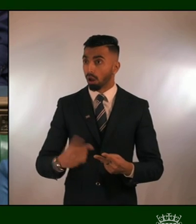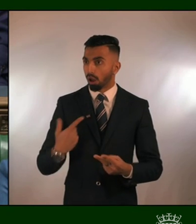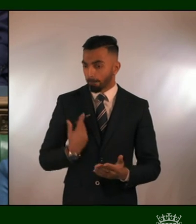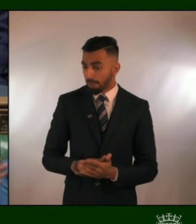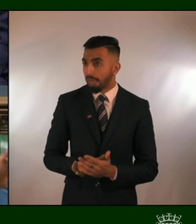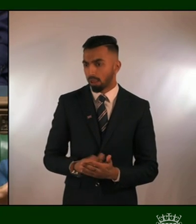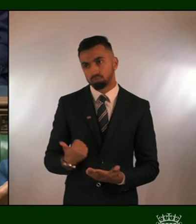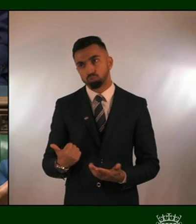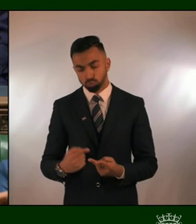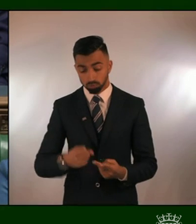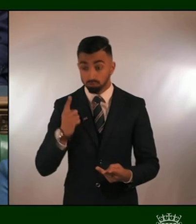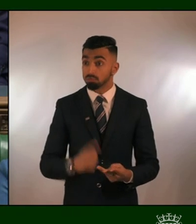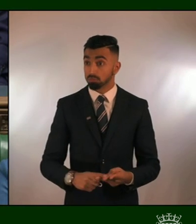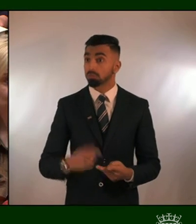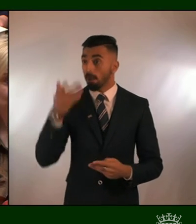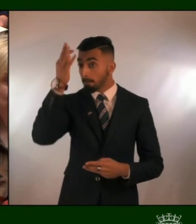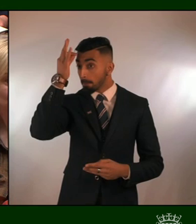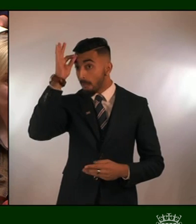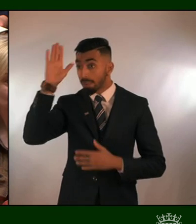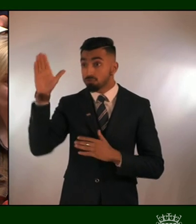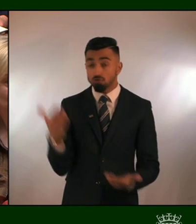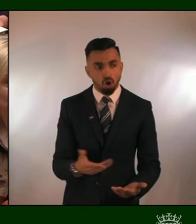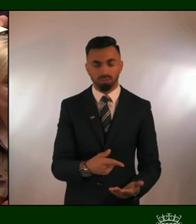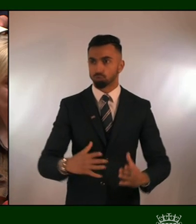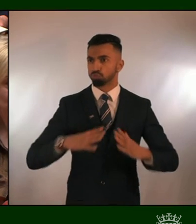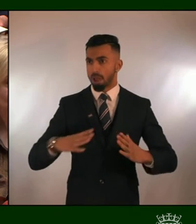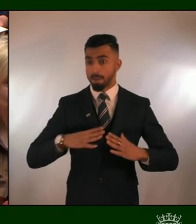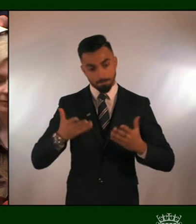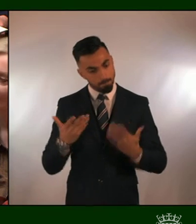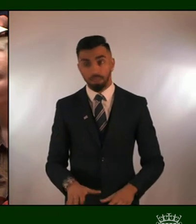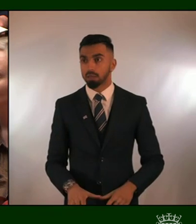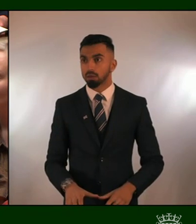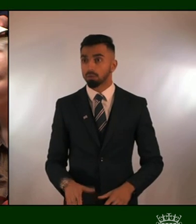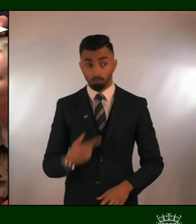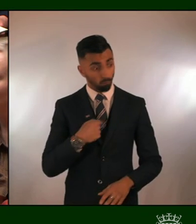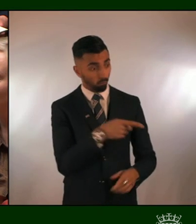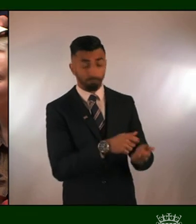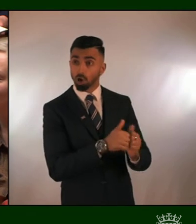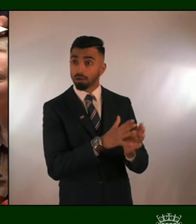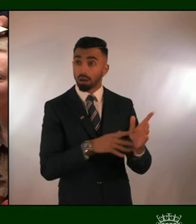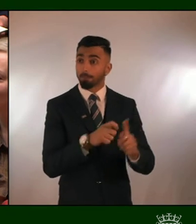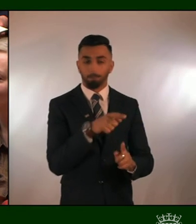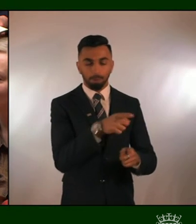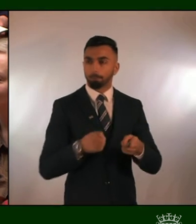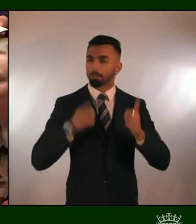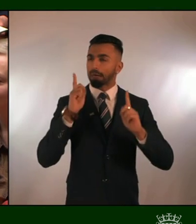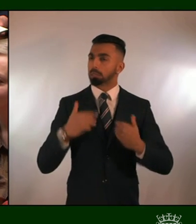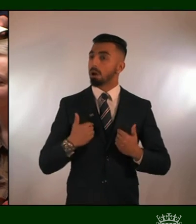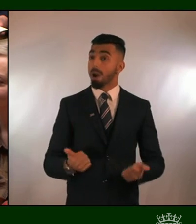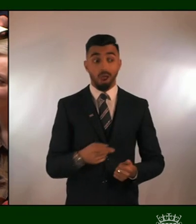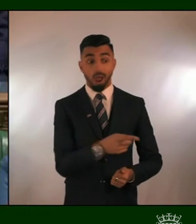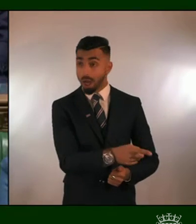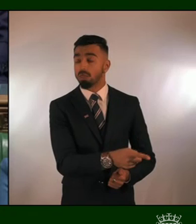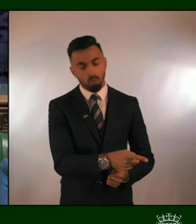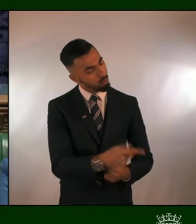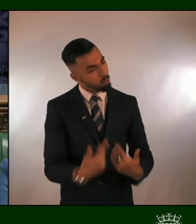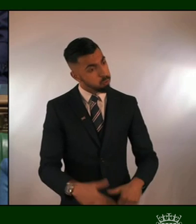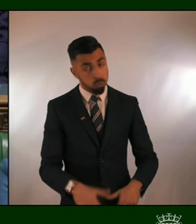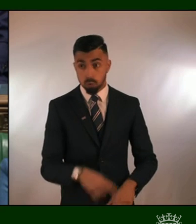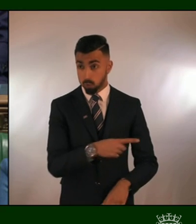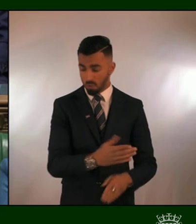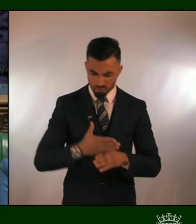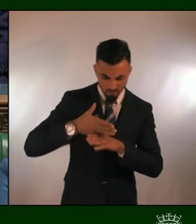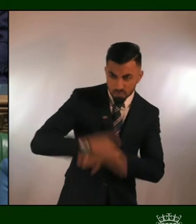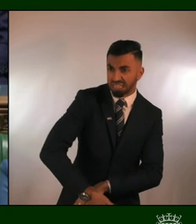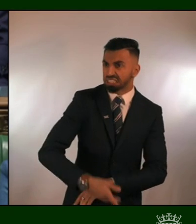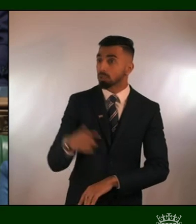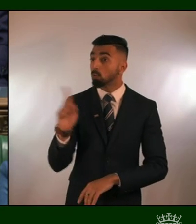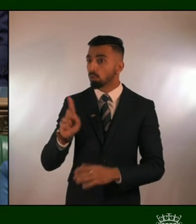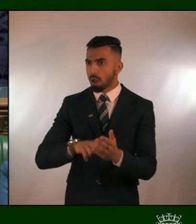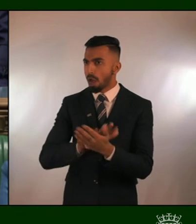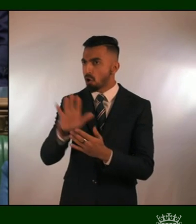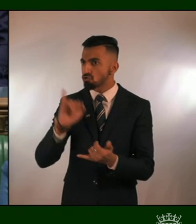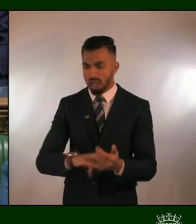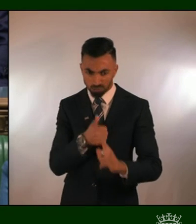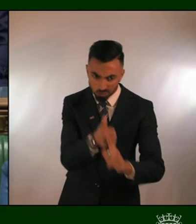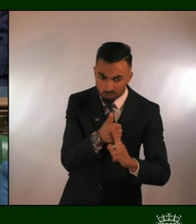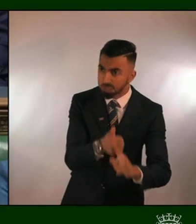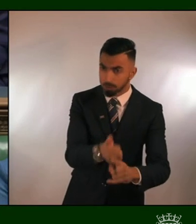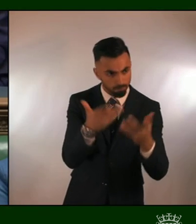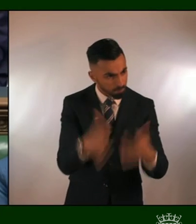My right honourable Friend the Health Secretary is working around the clock to protect the public’s health, and I will do whatever it takes to support the economy.